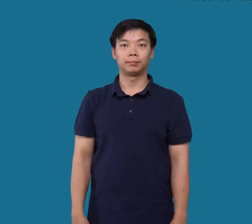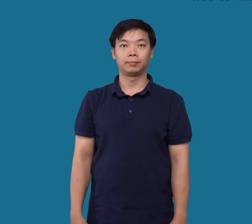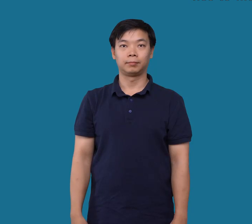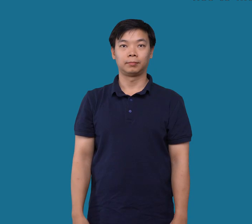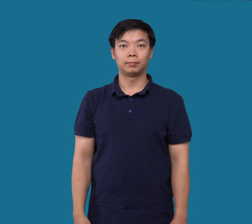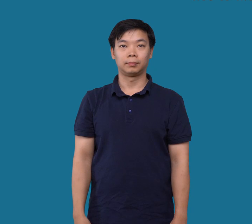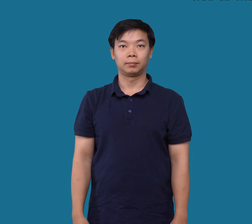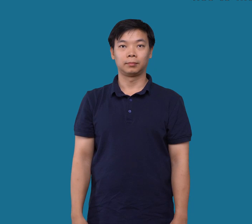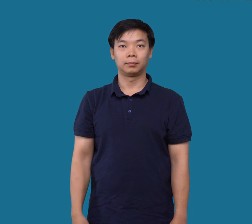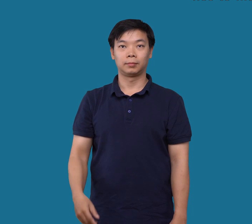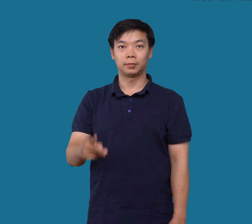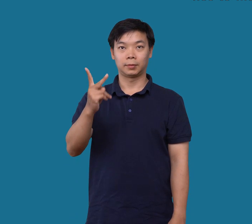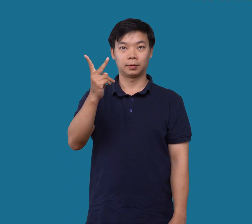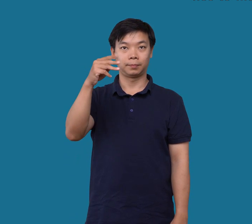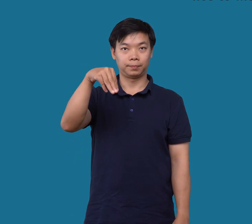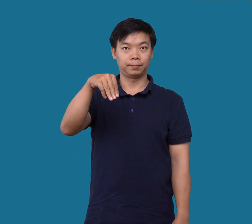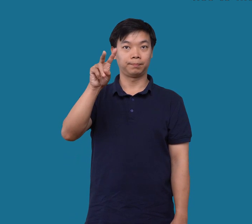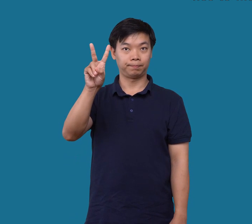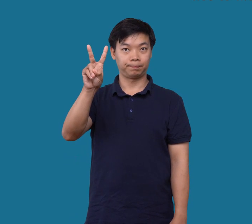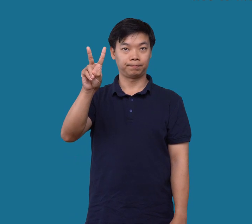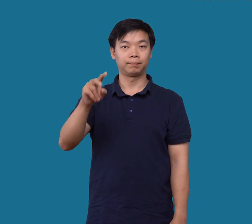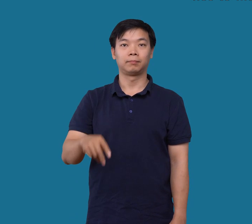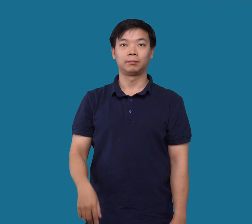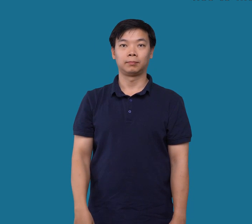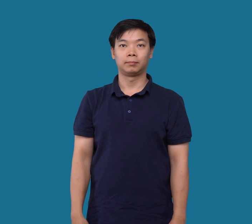héc-tô-mét vuông (hm2)